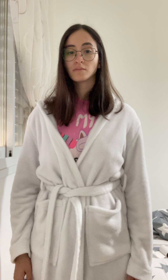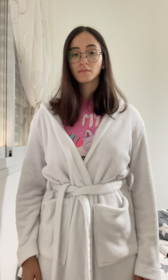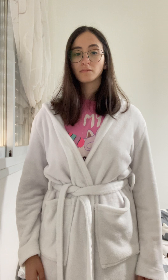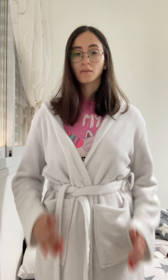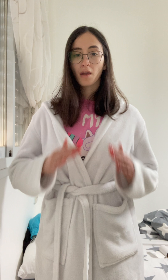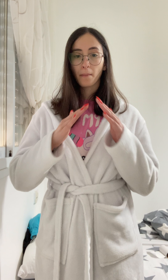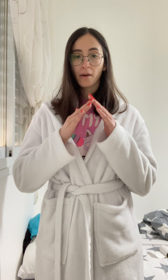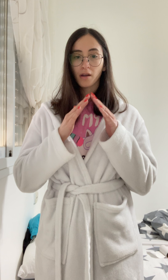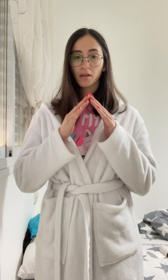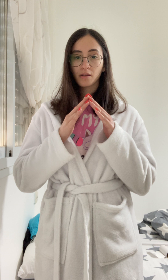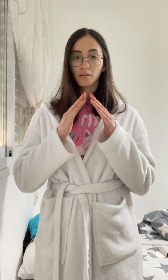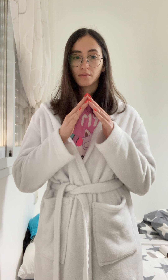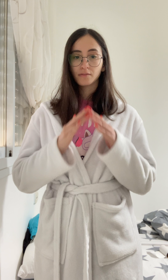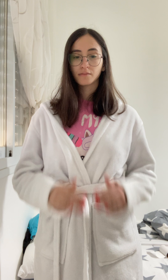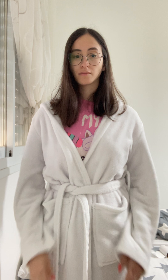בית